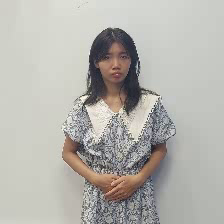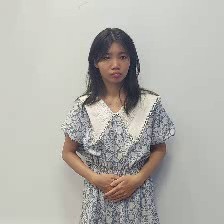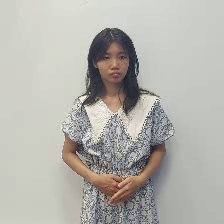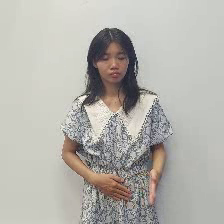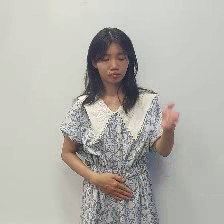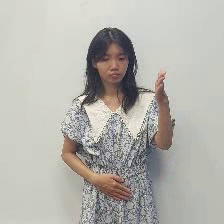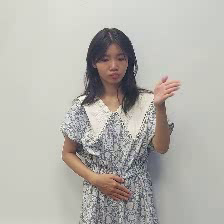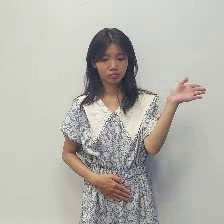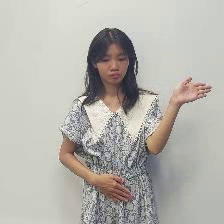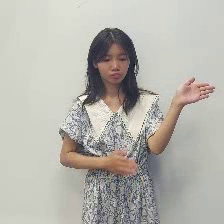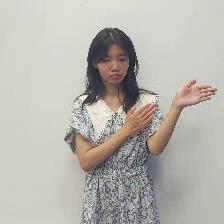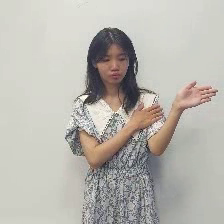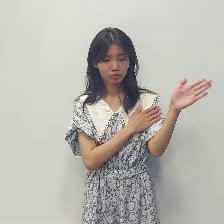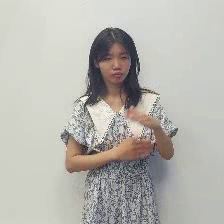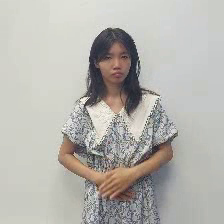Rẽ trái